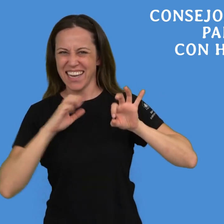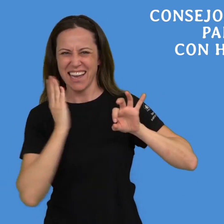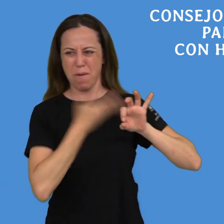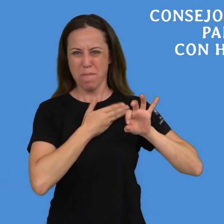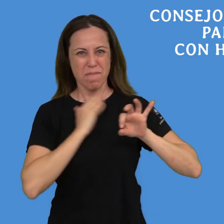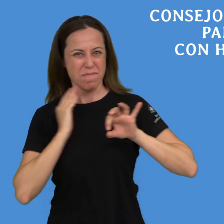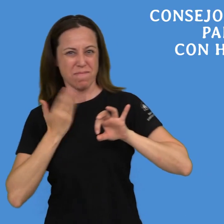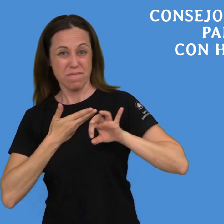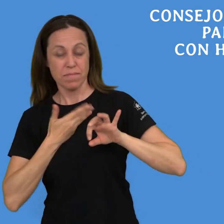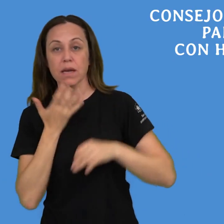afectar